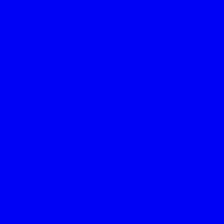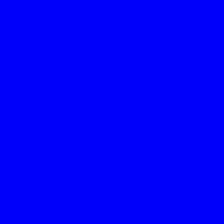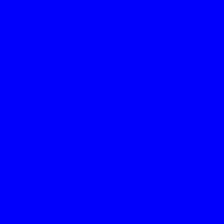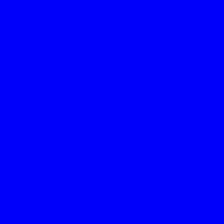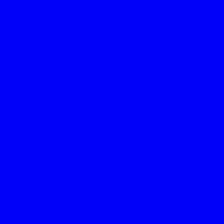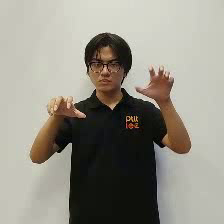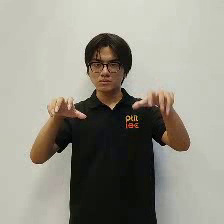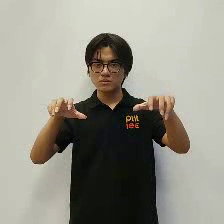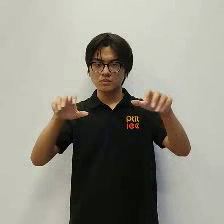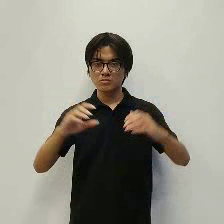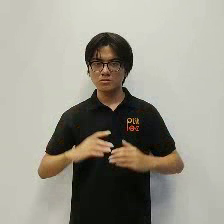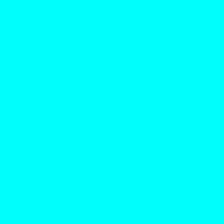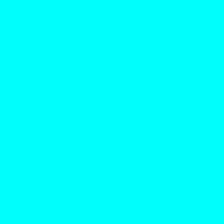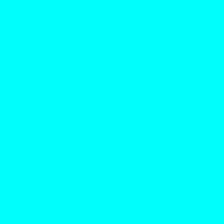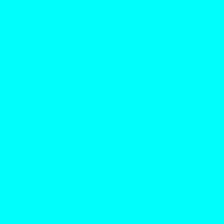Con gấu